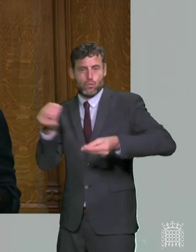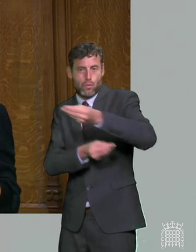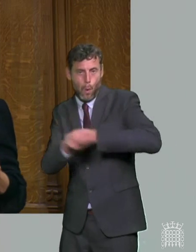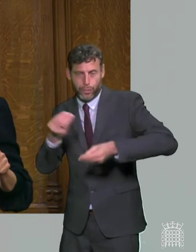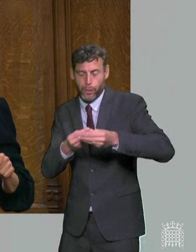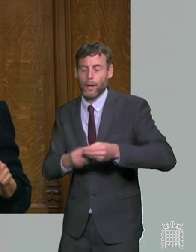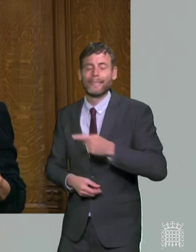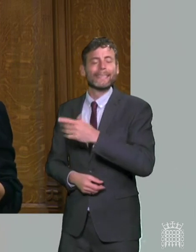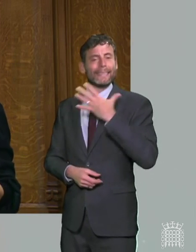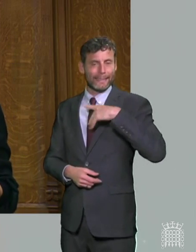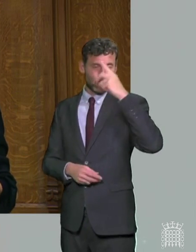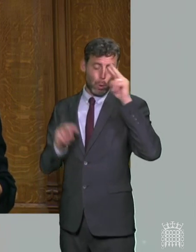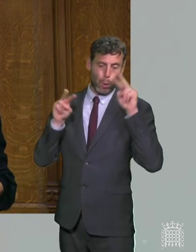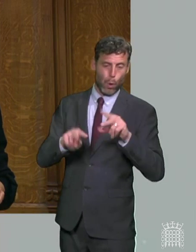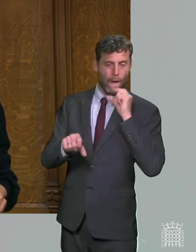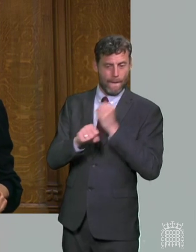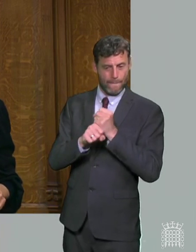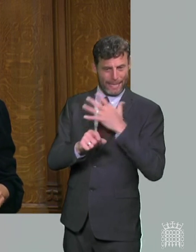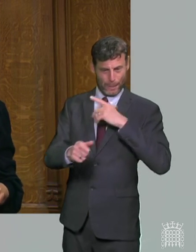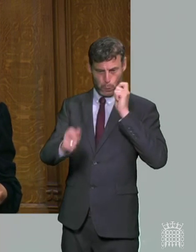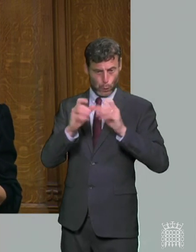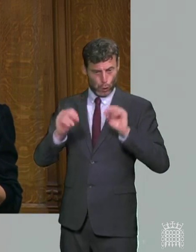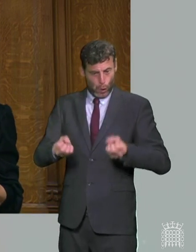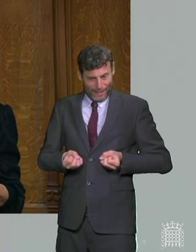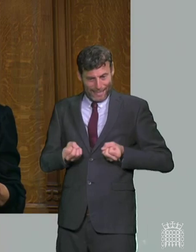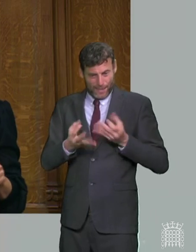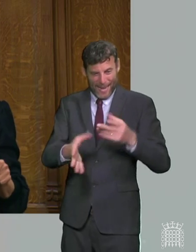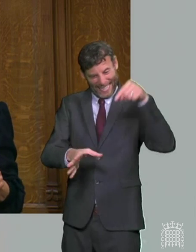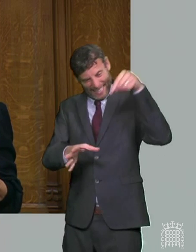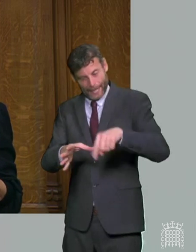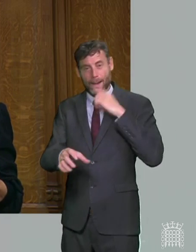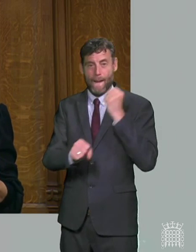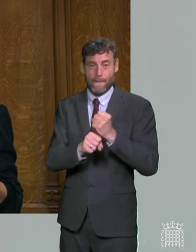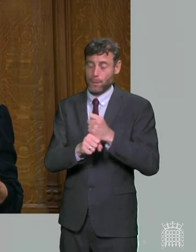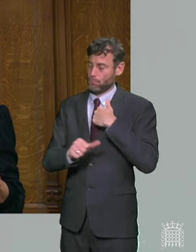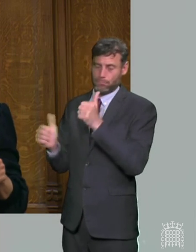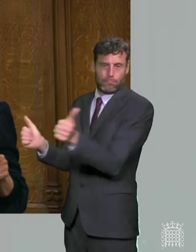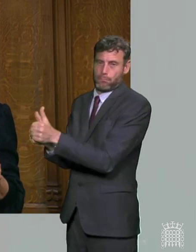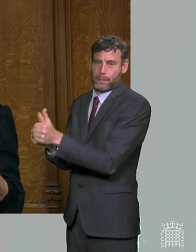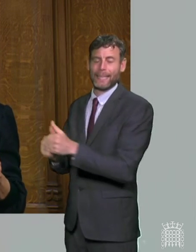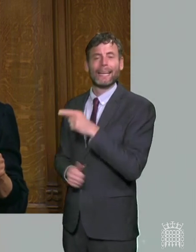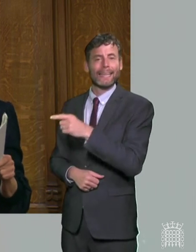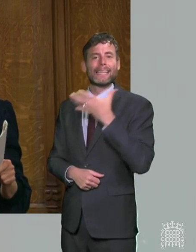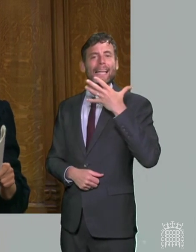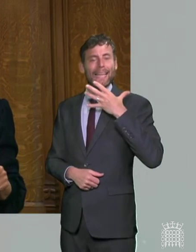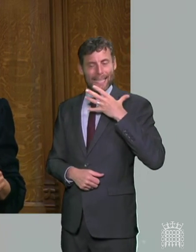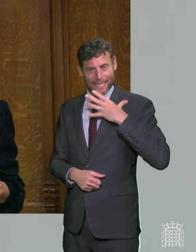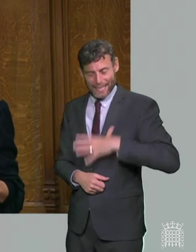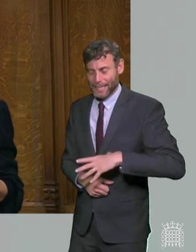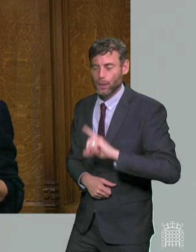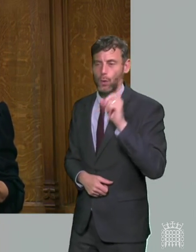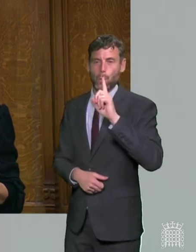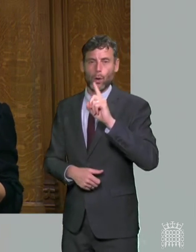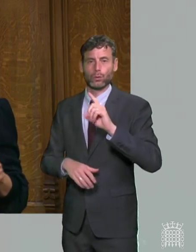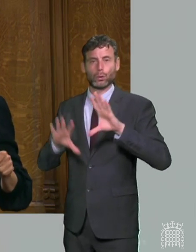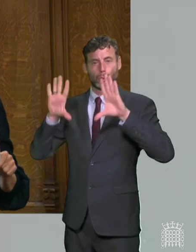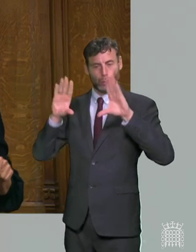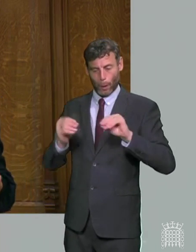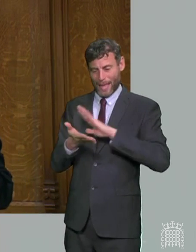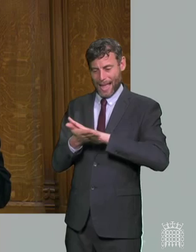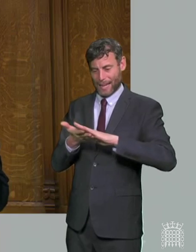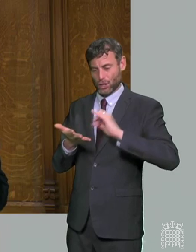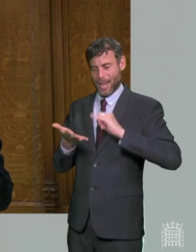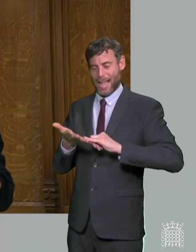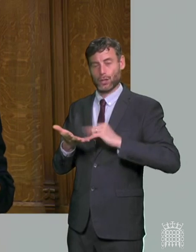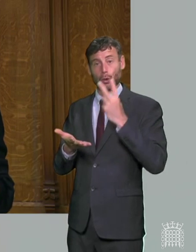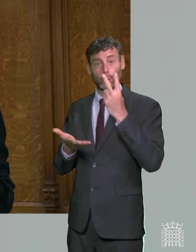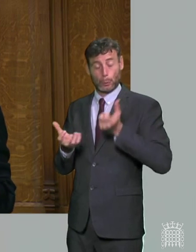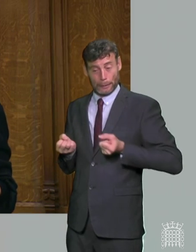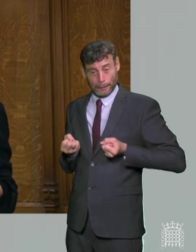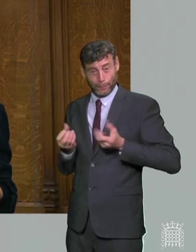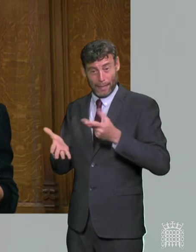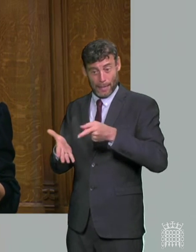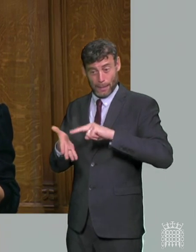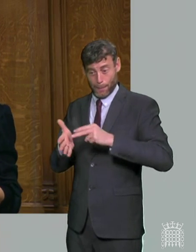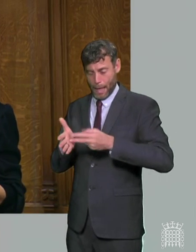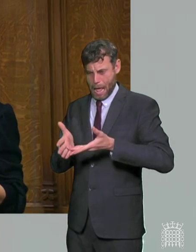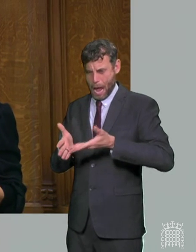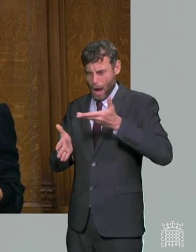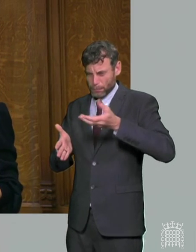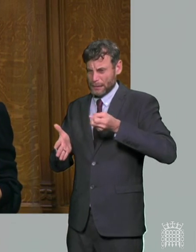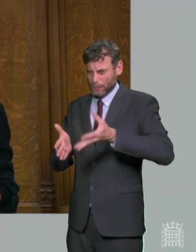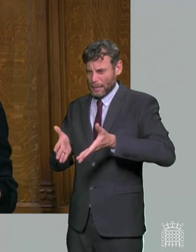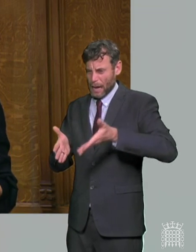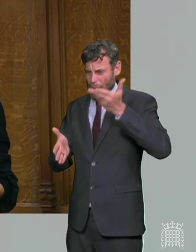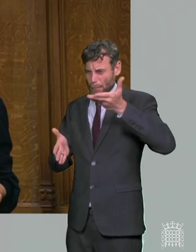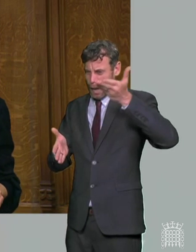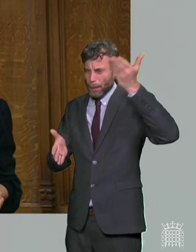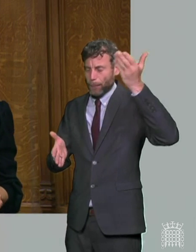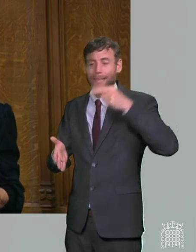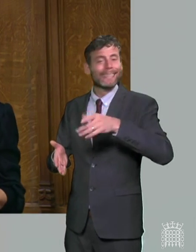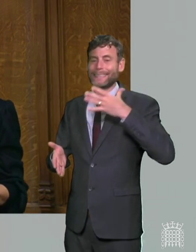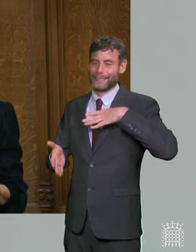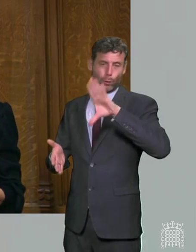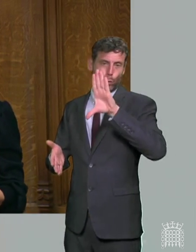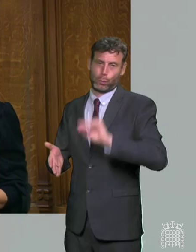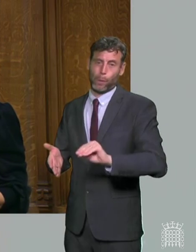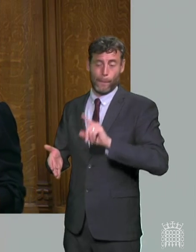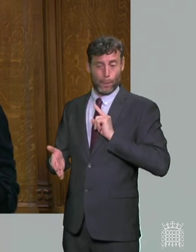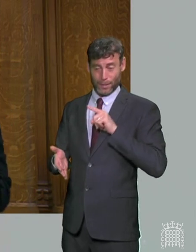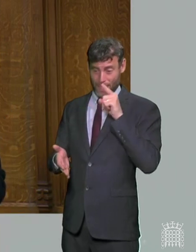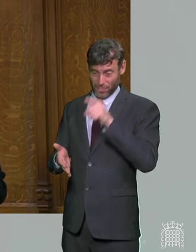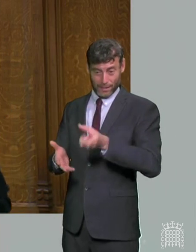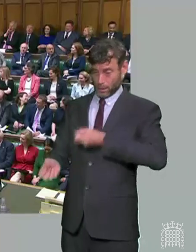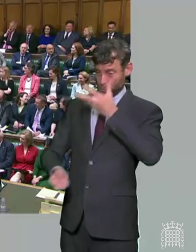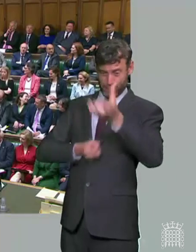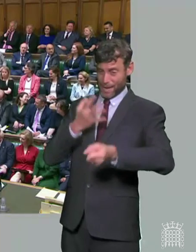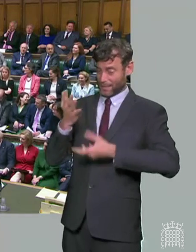May I suggest that, as a strong start, he scraps the inflated white elephant that is HS2, saving the Government tens of billions of pounds from a budget that is spiralling out of control?